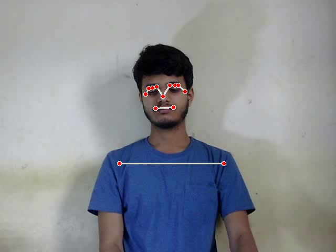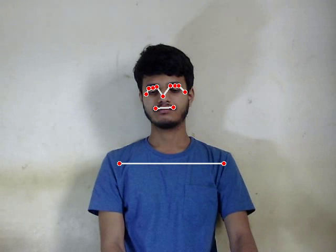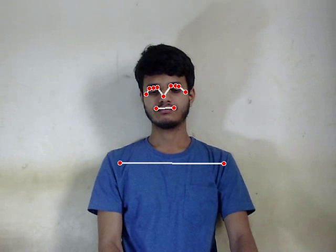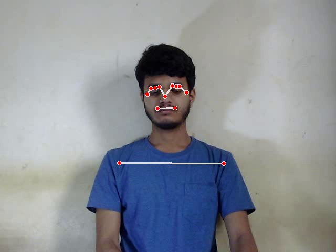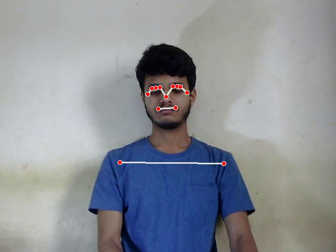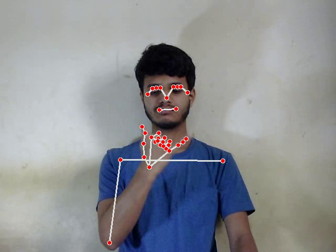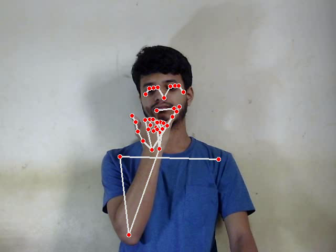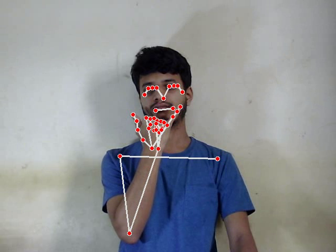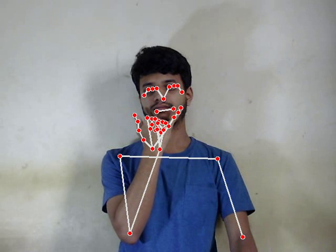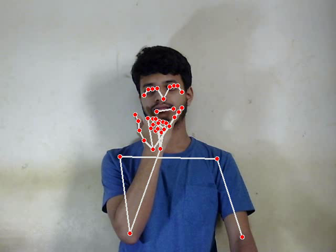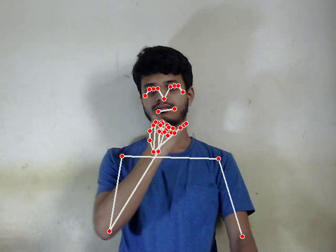wrong